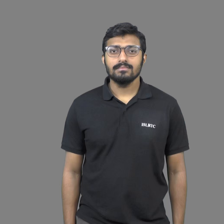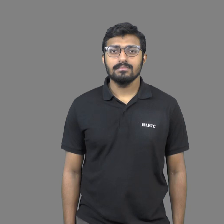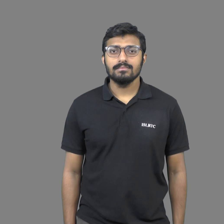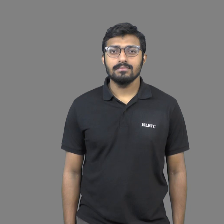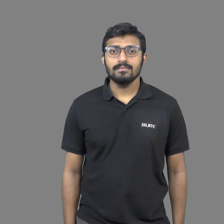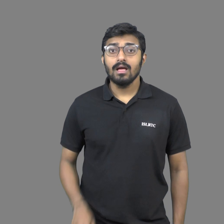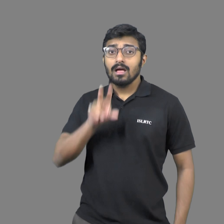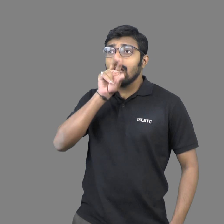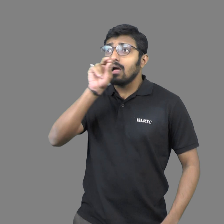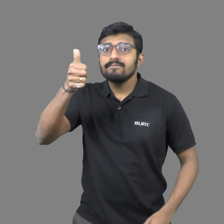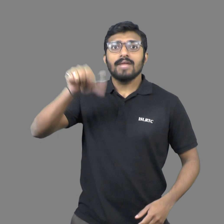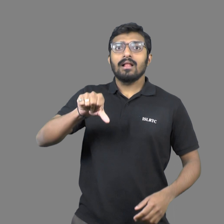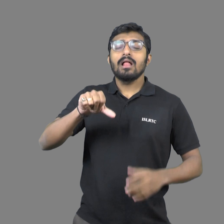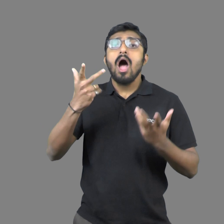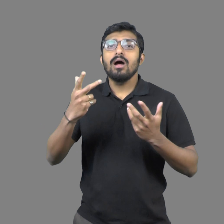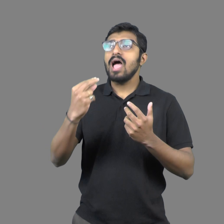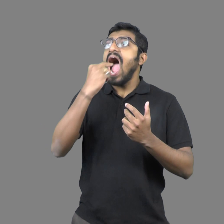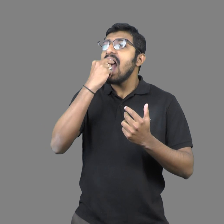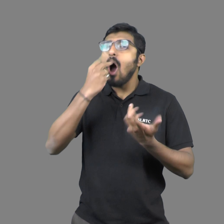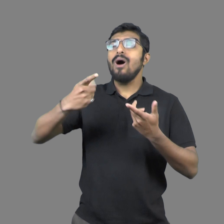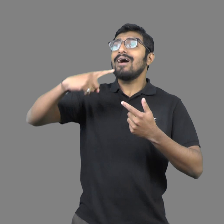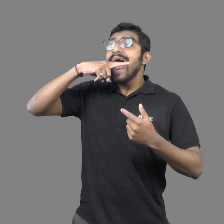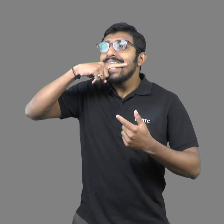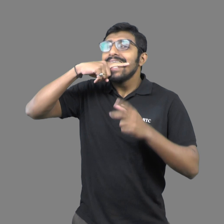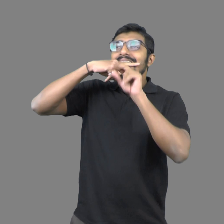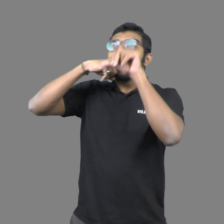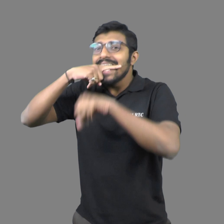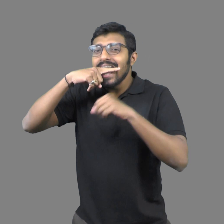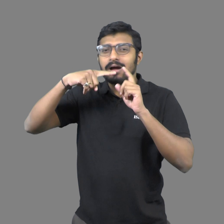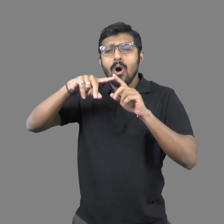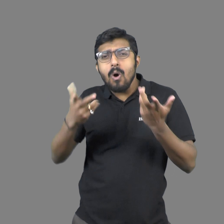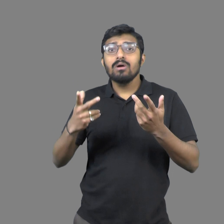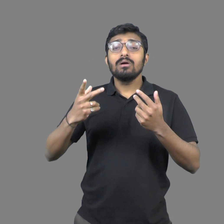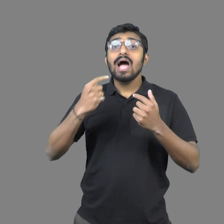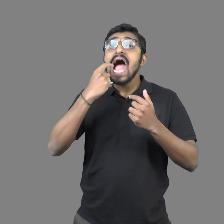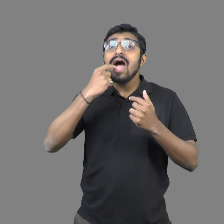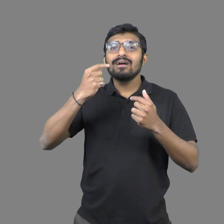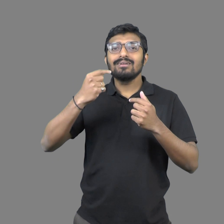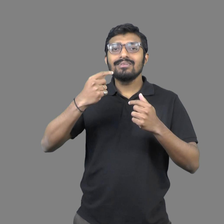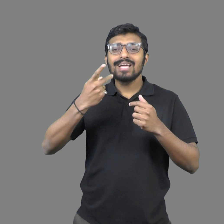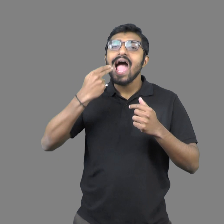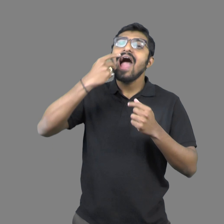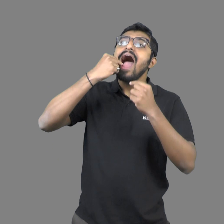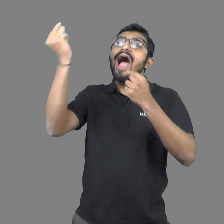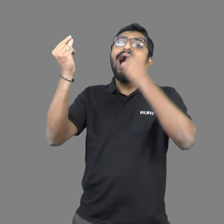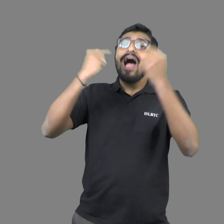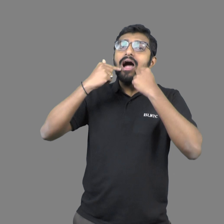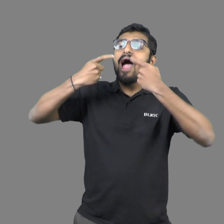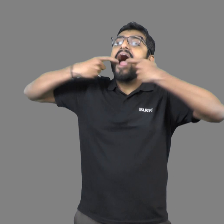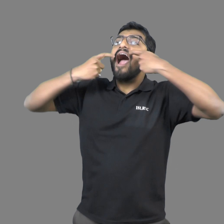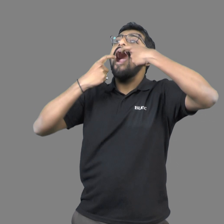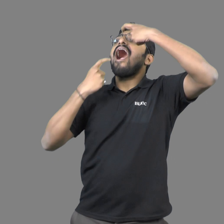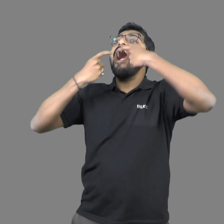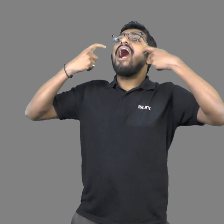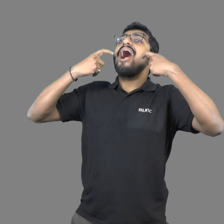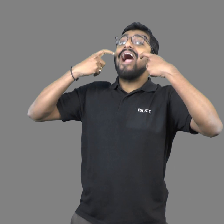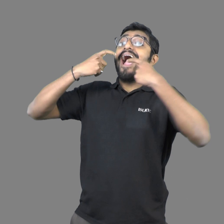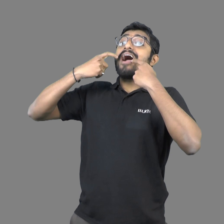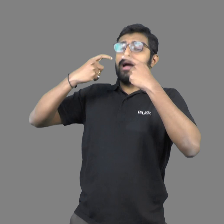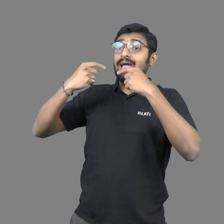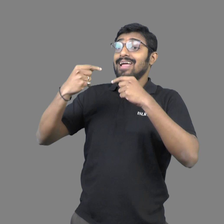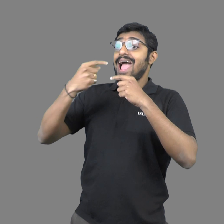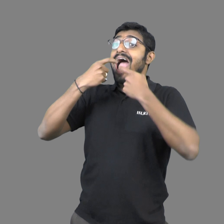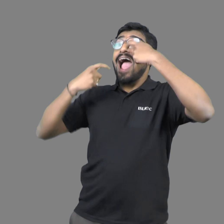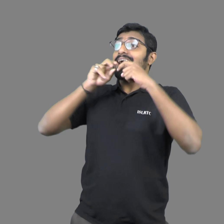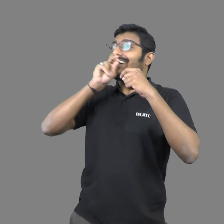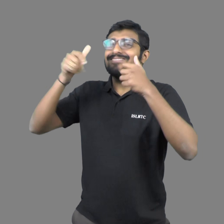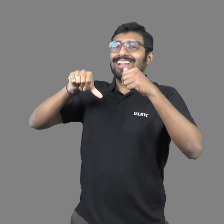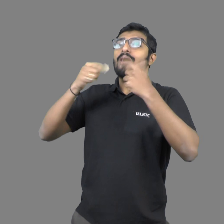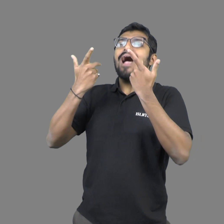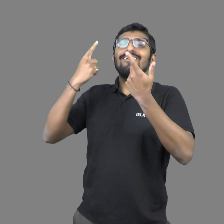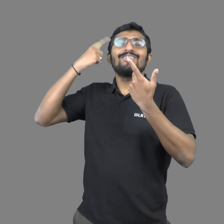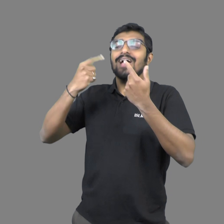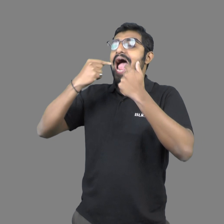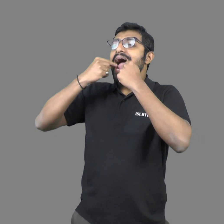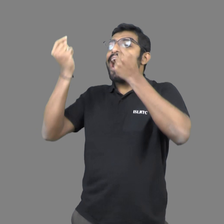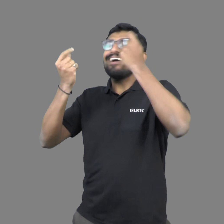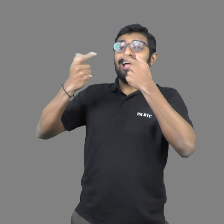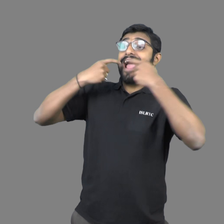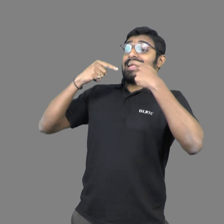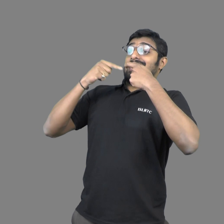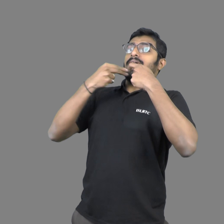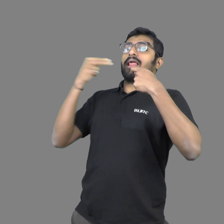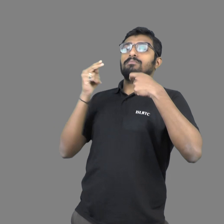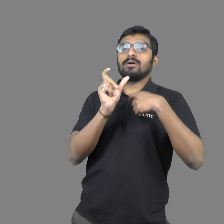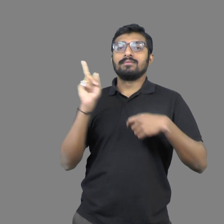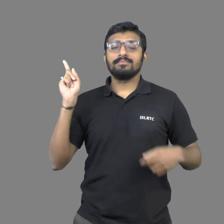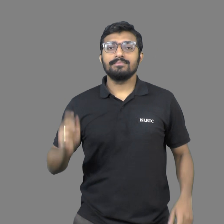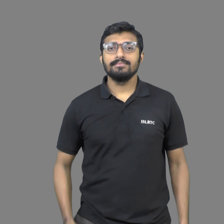Gag Muzzle